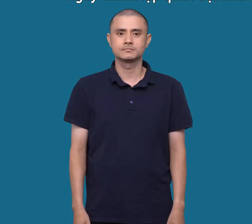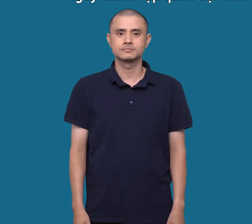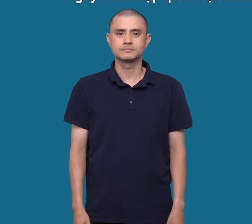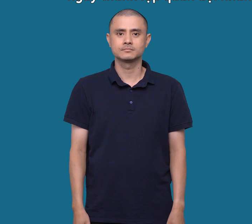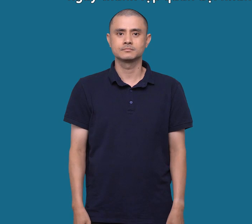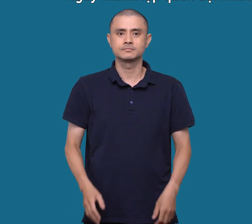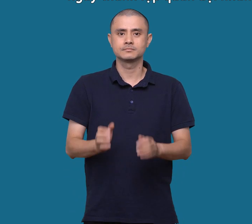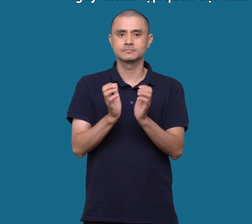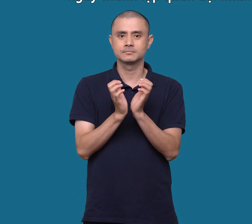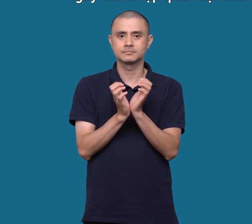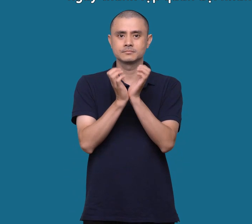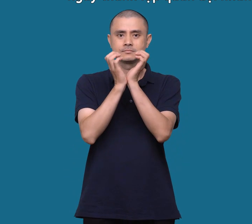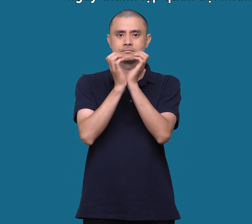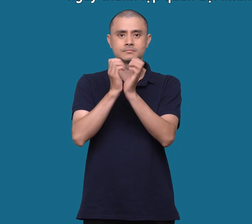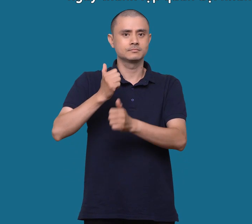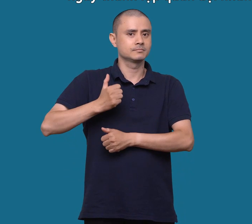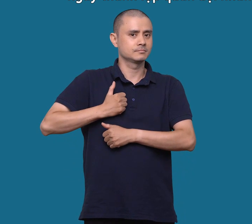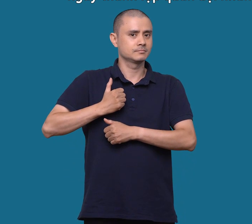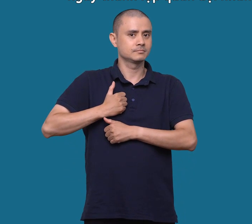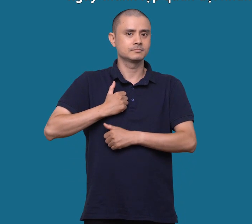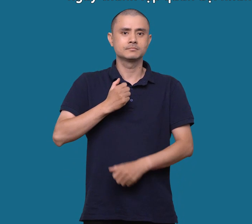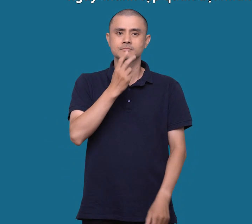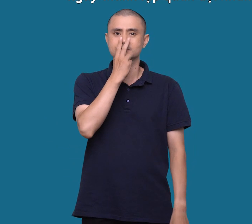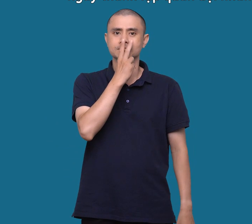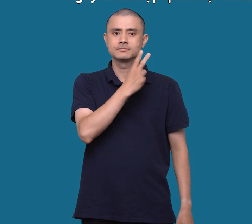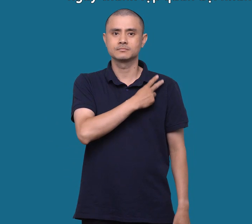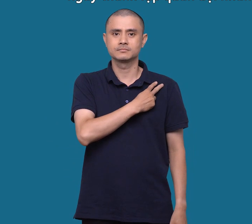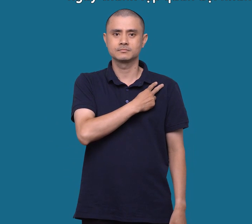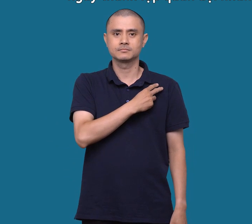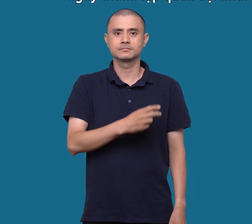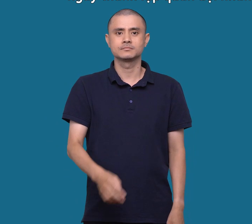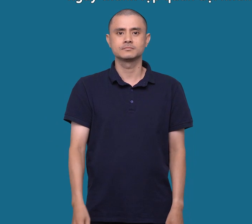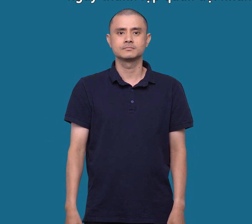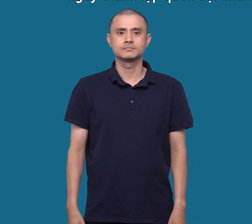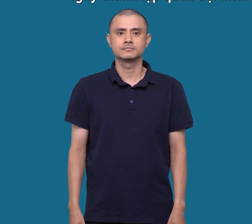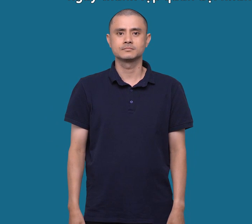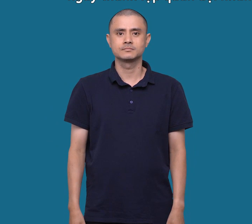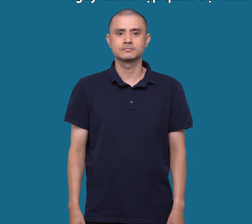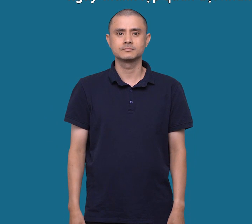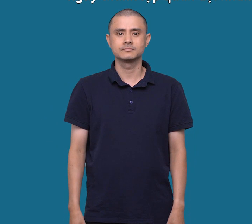ngày thành lập quân đội nhân dân Việt Nam